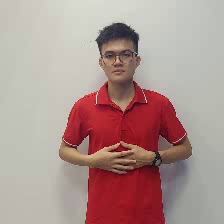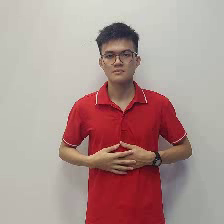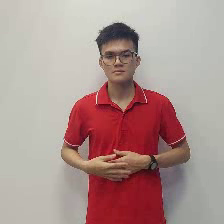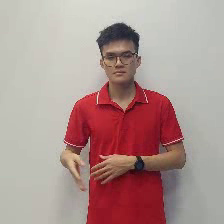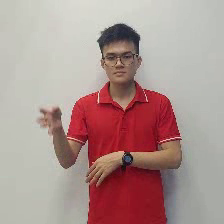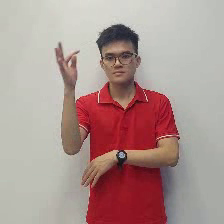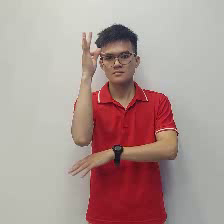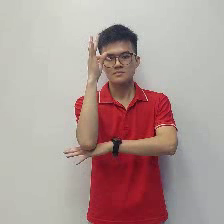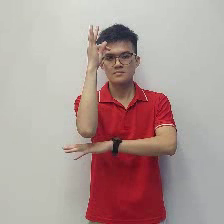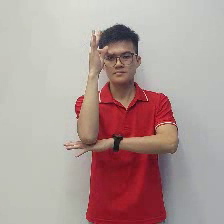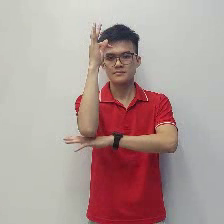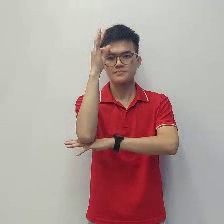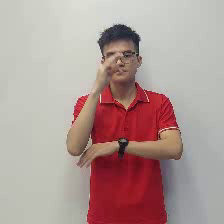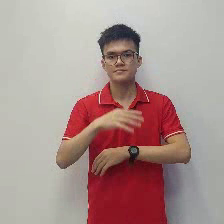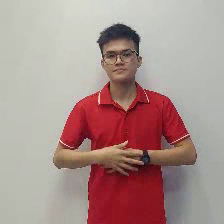Trưa